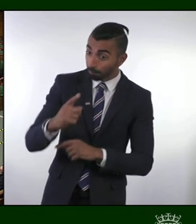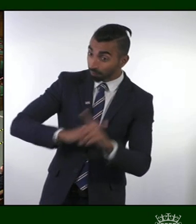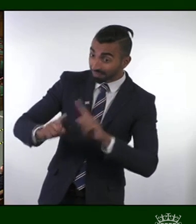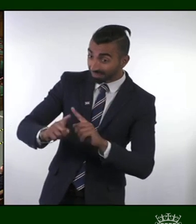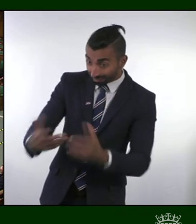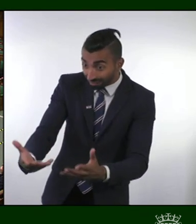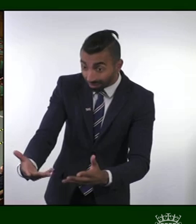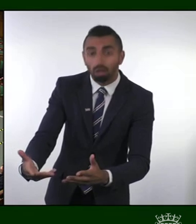Thank you.